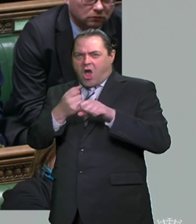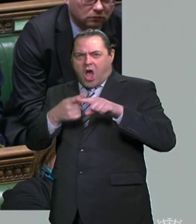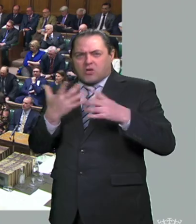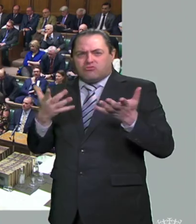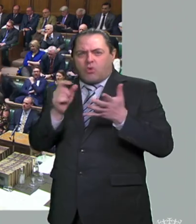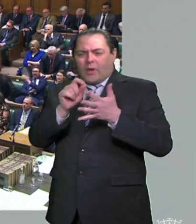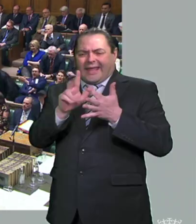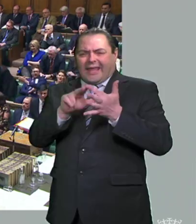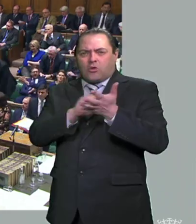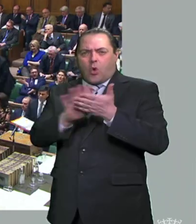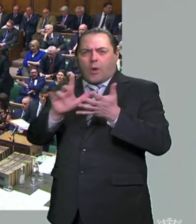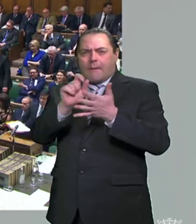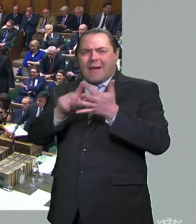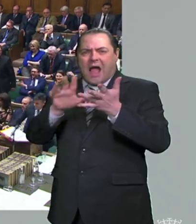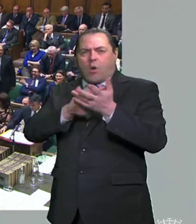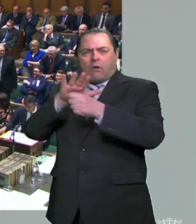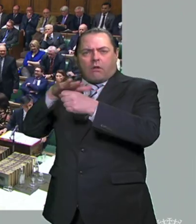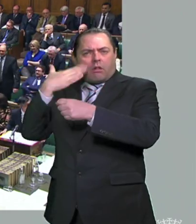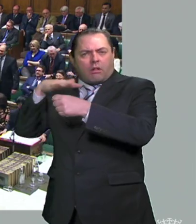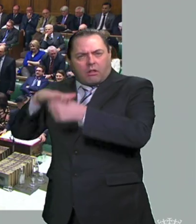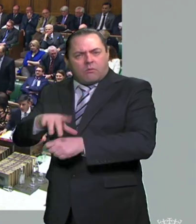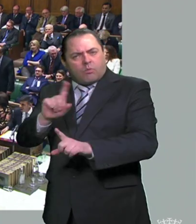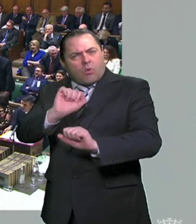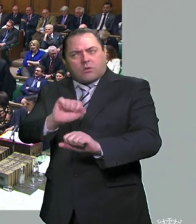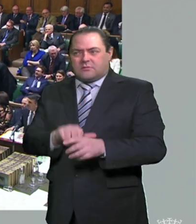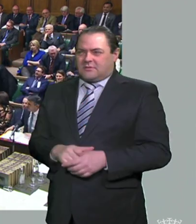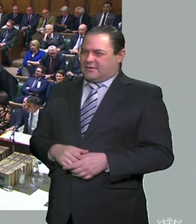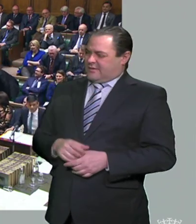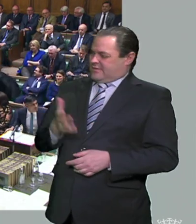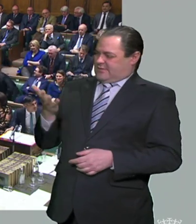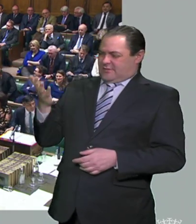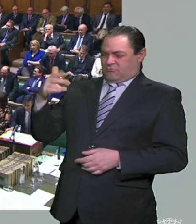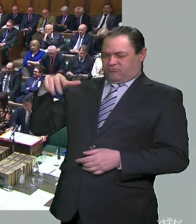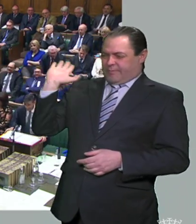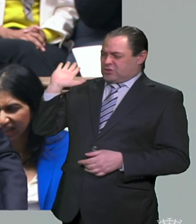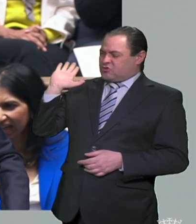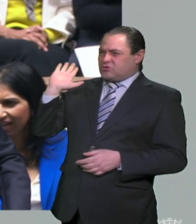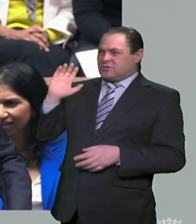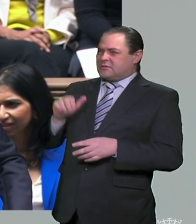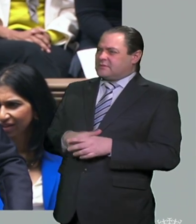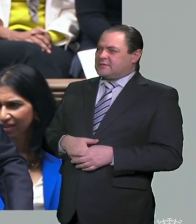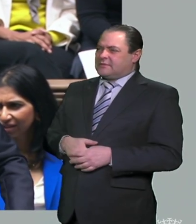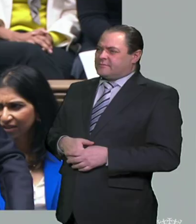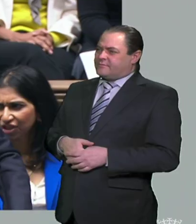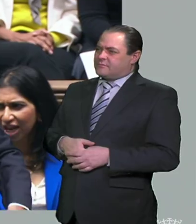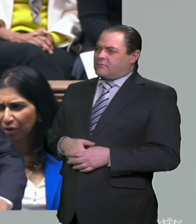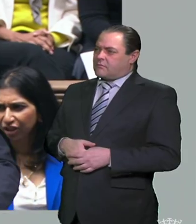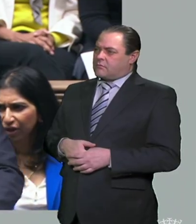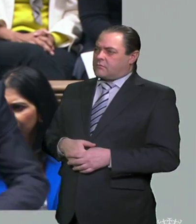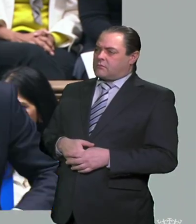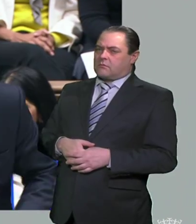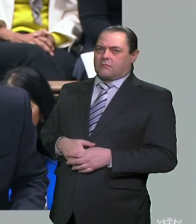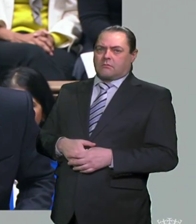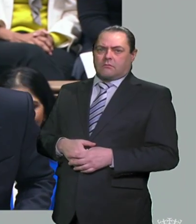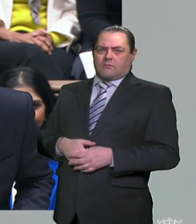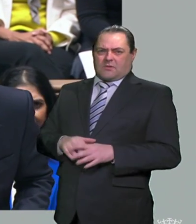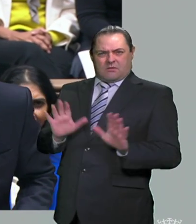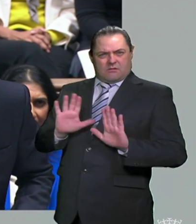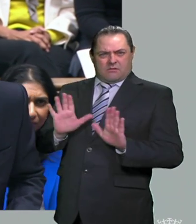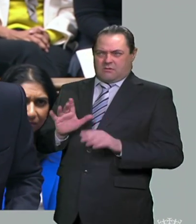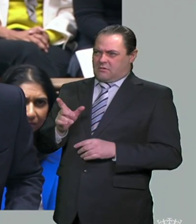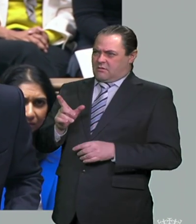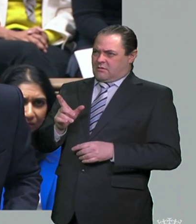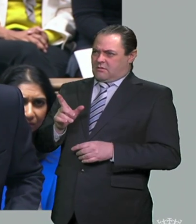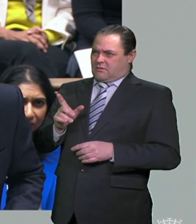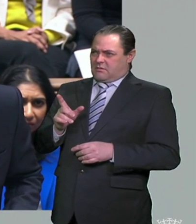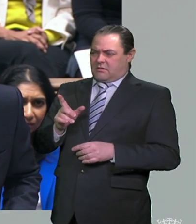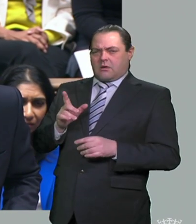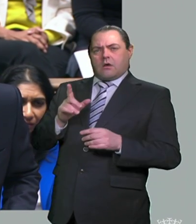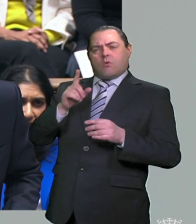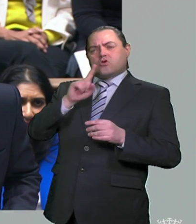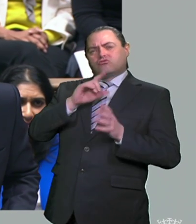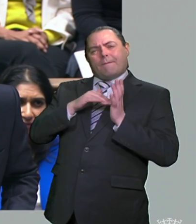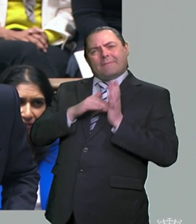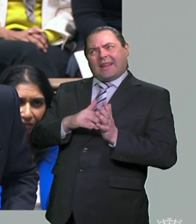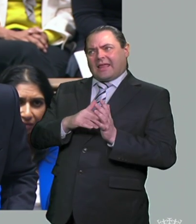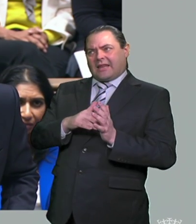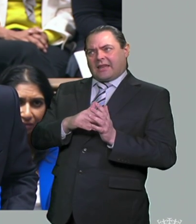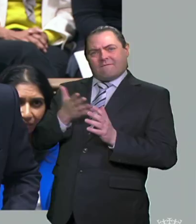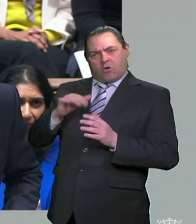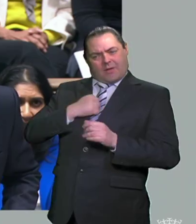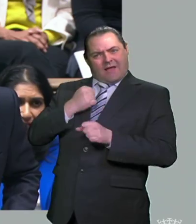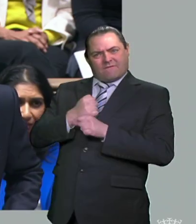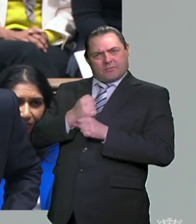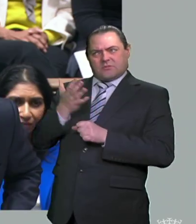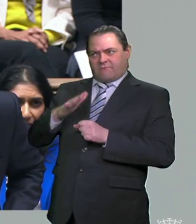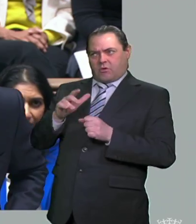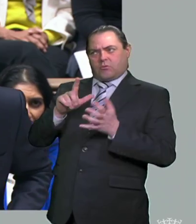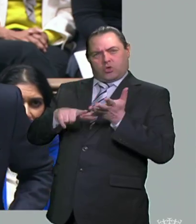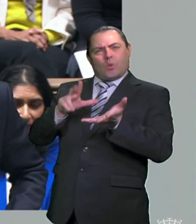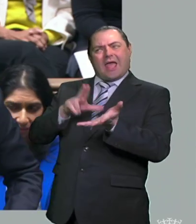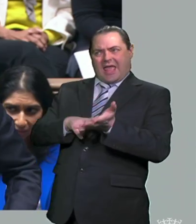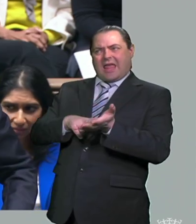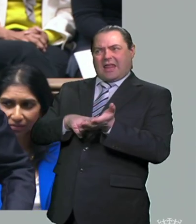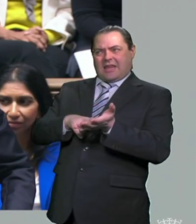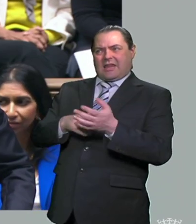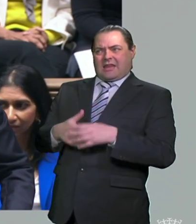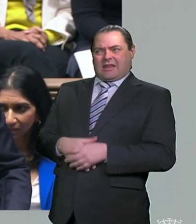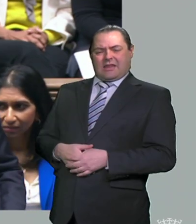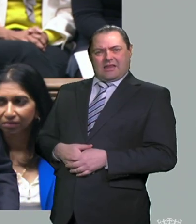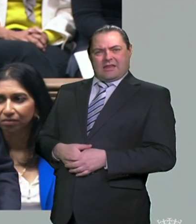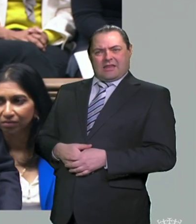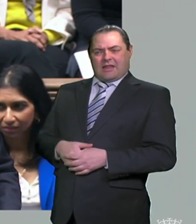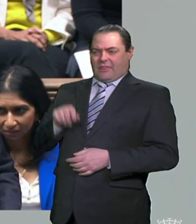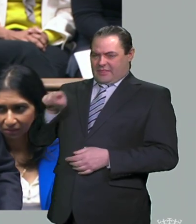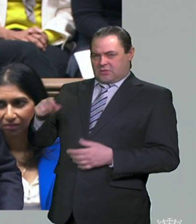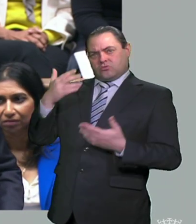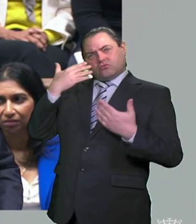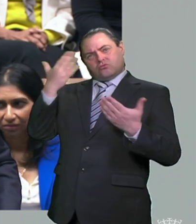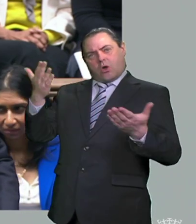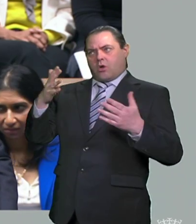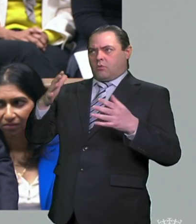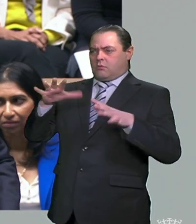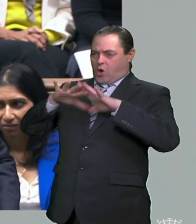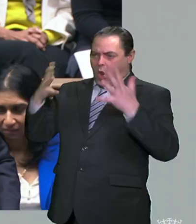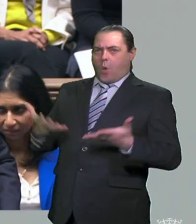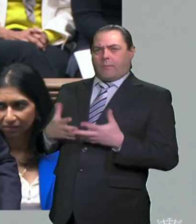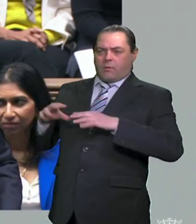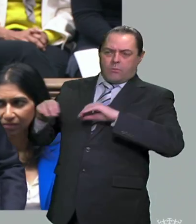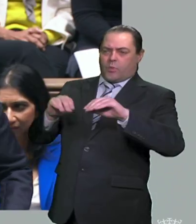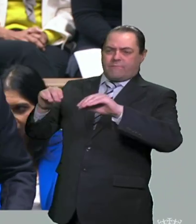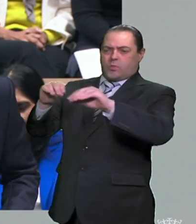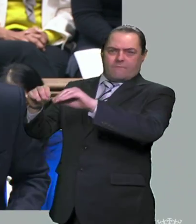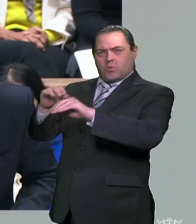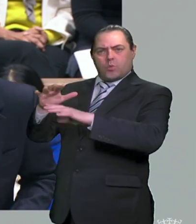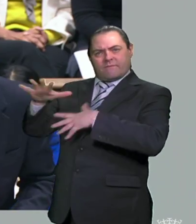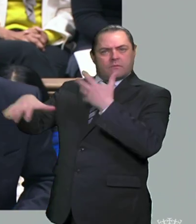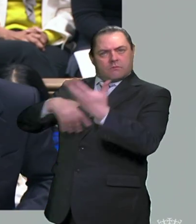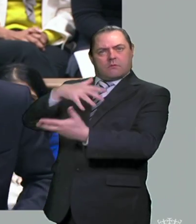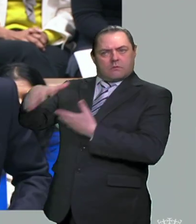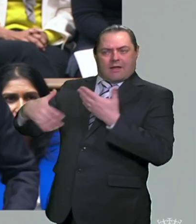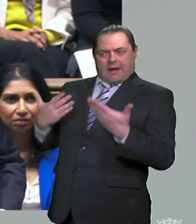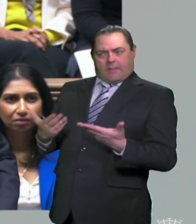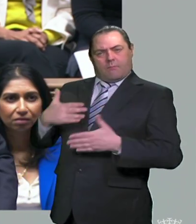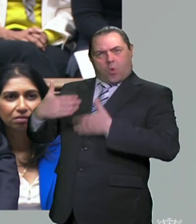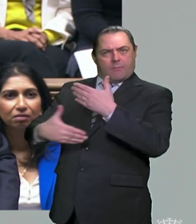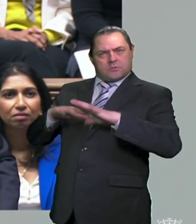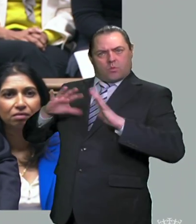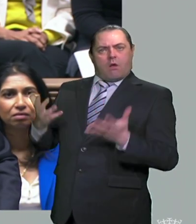What a load of nonsense. In fact, the figure of 100 million does not come from the Government; it comes from the United Nations, and it illustrates the scale of the global migration crisis with which the world is grappling.